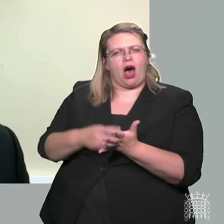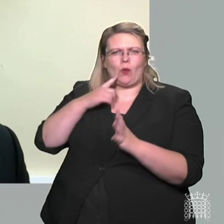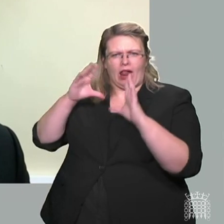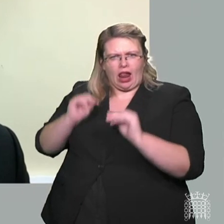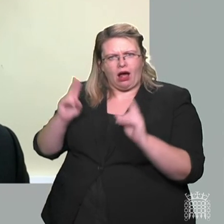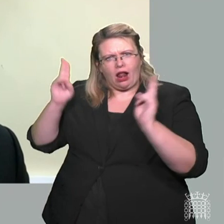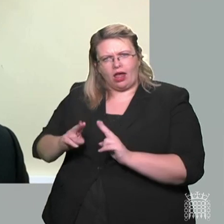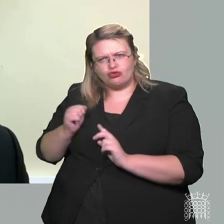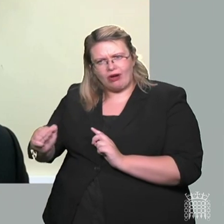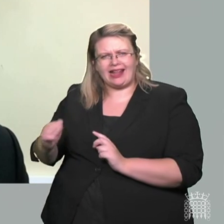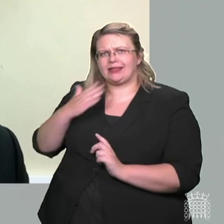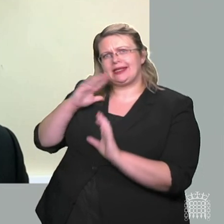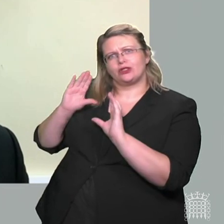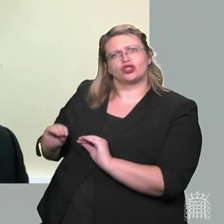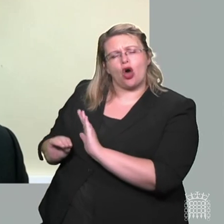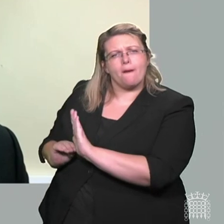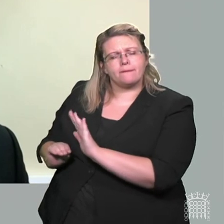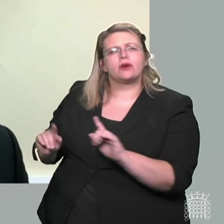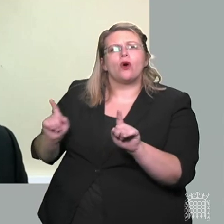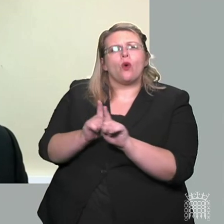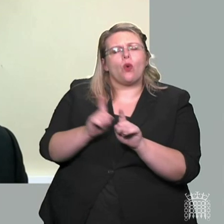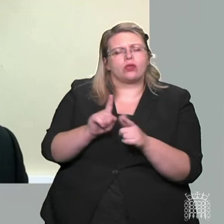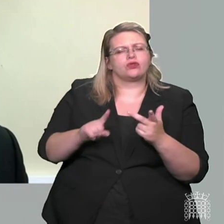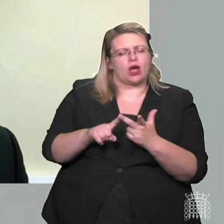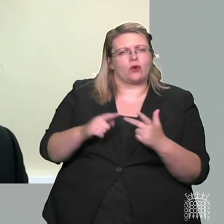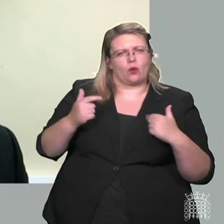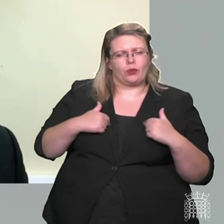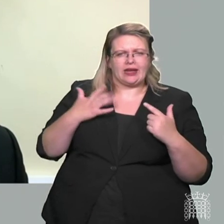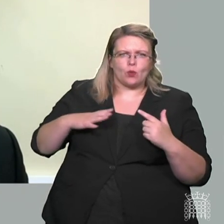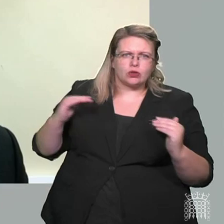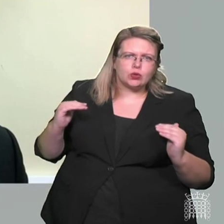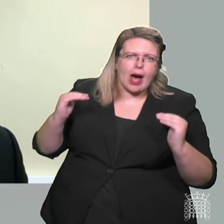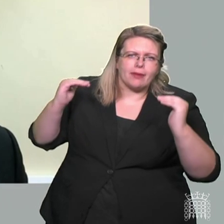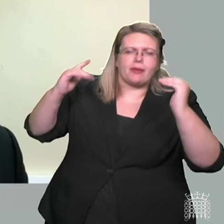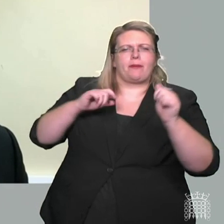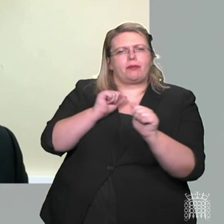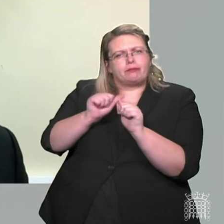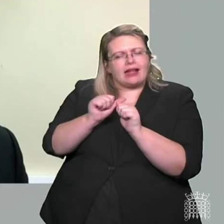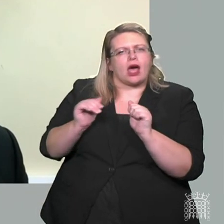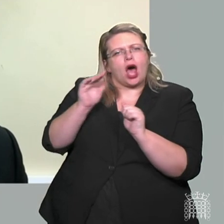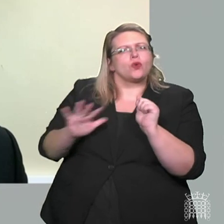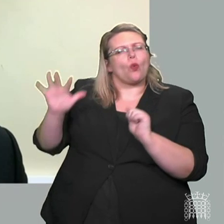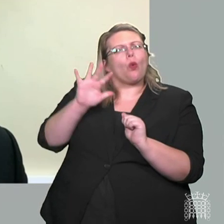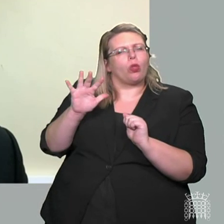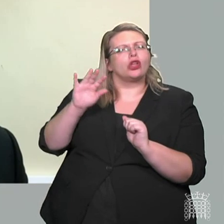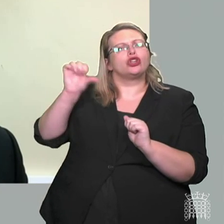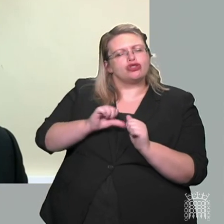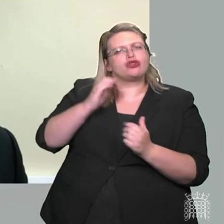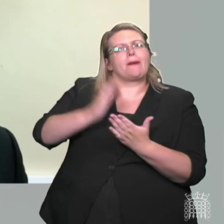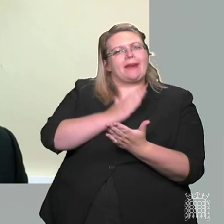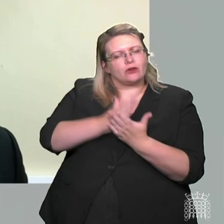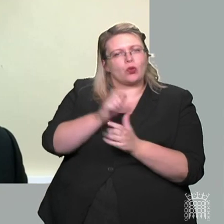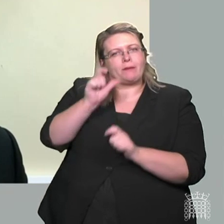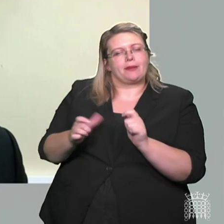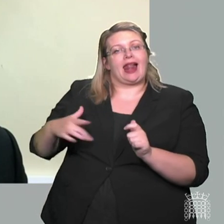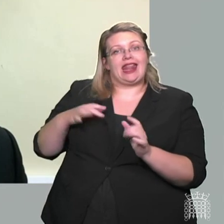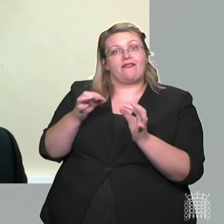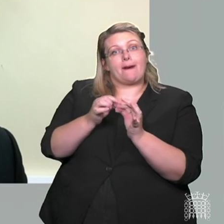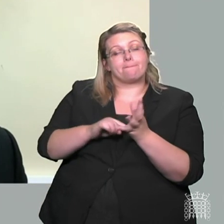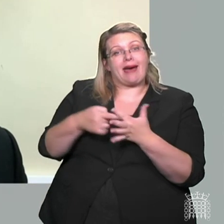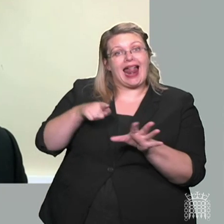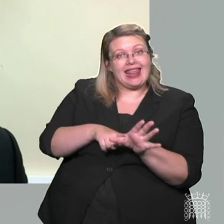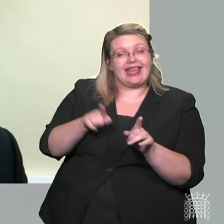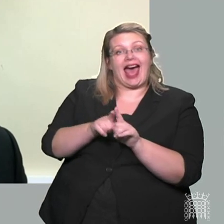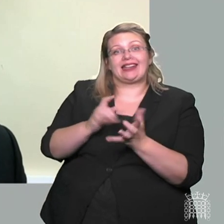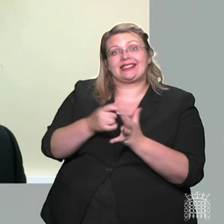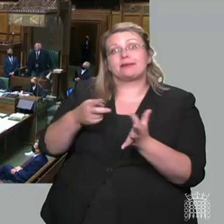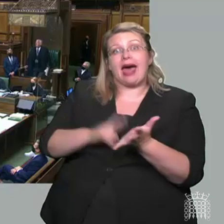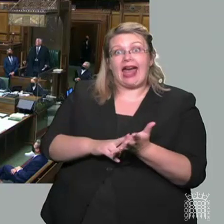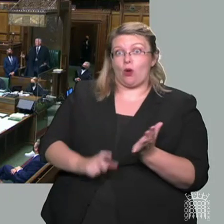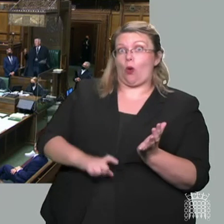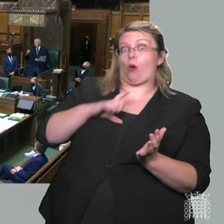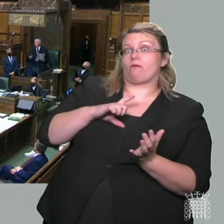Finally, does my right honourable Friend agree that our levelling-up agenda, investing in the north, should provide the people of Batley and Spen with great confidence as they go to the polls?